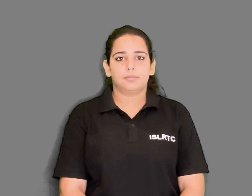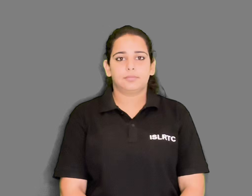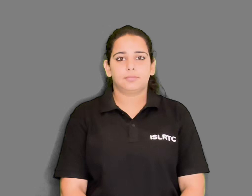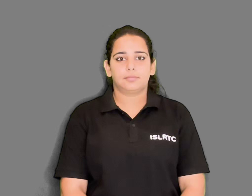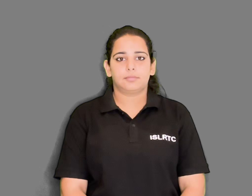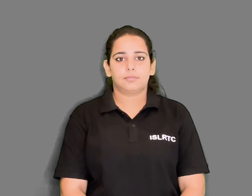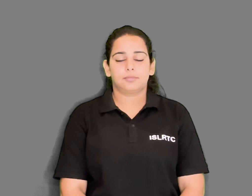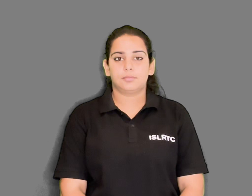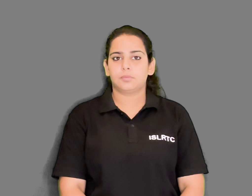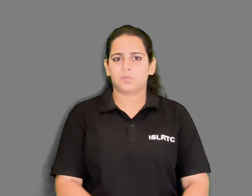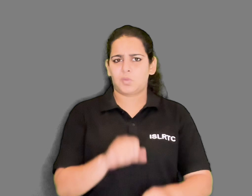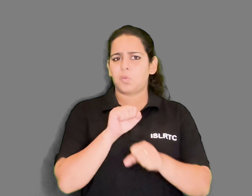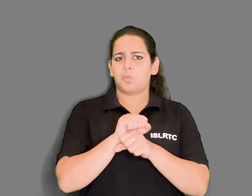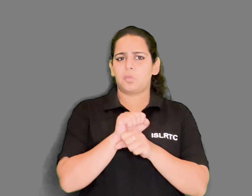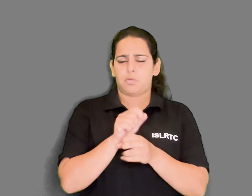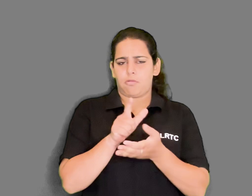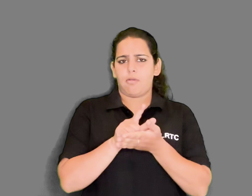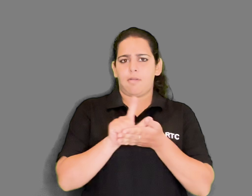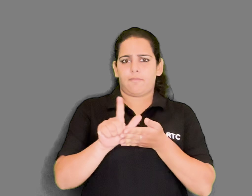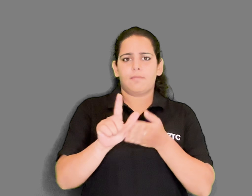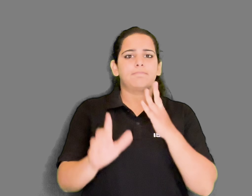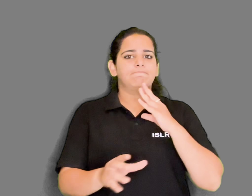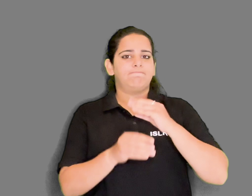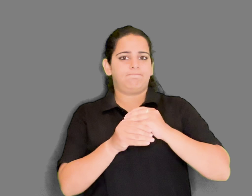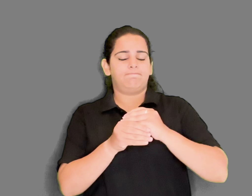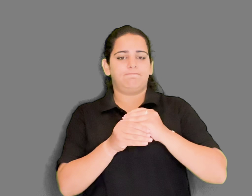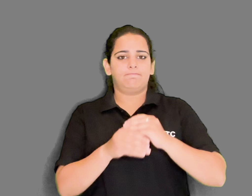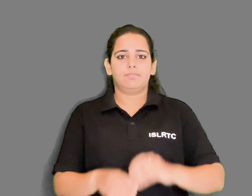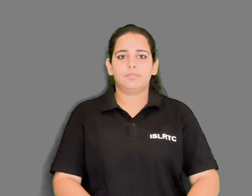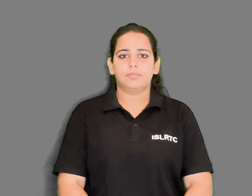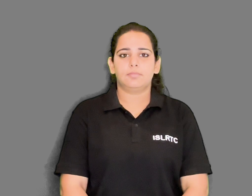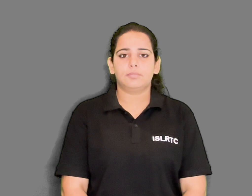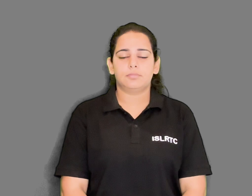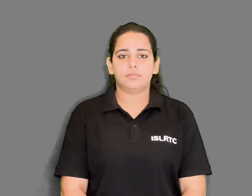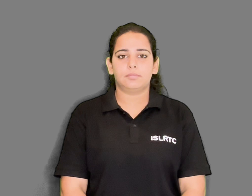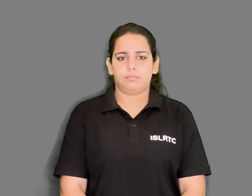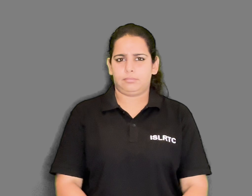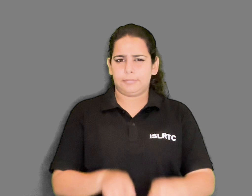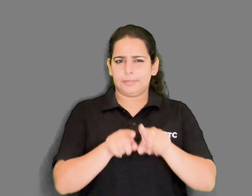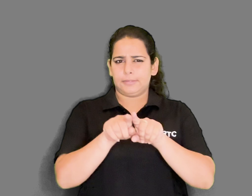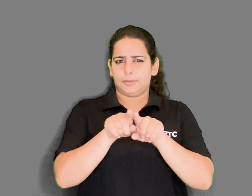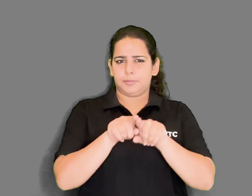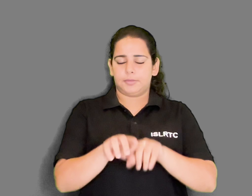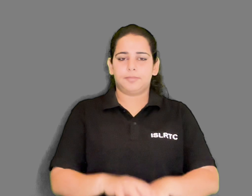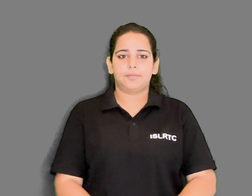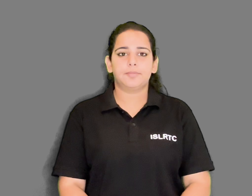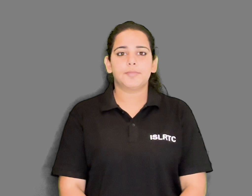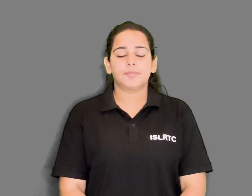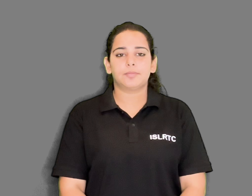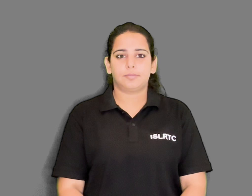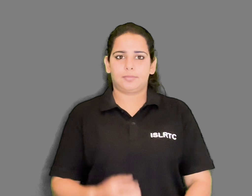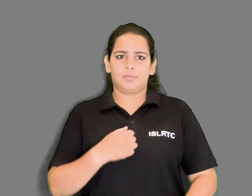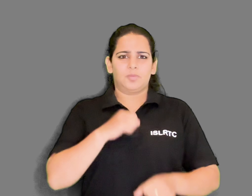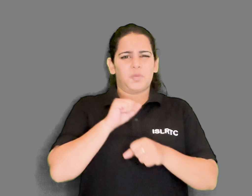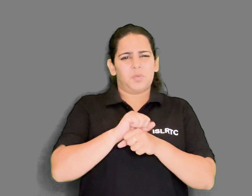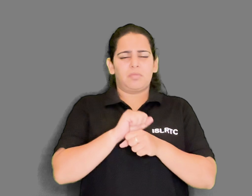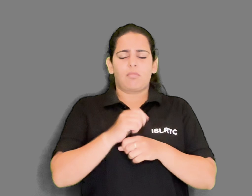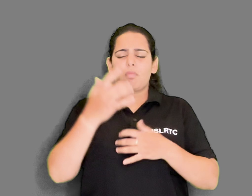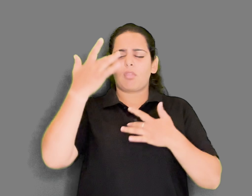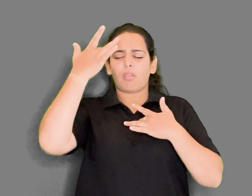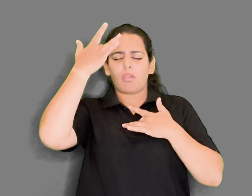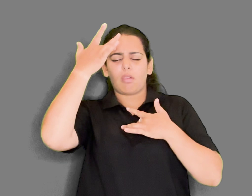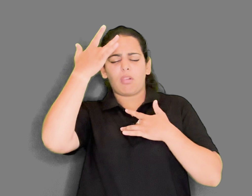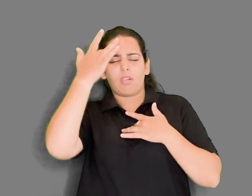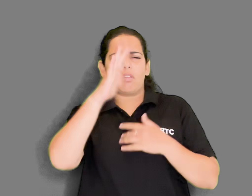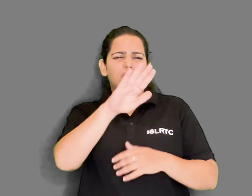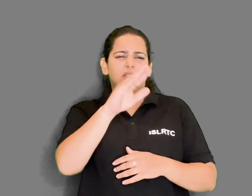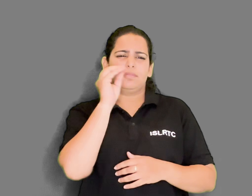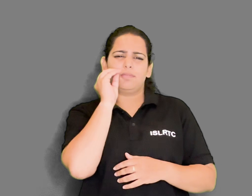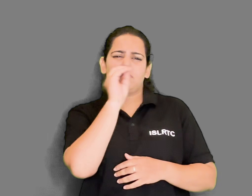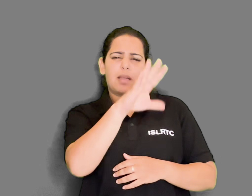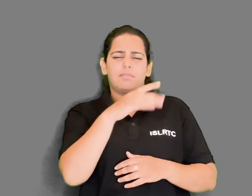Compensatory leaves Time off given to employees instead of overtime pay